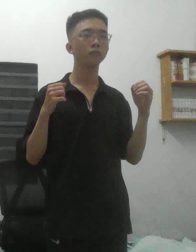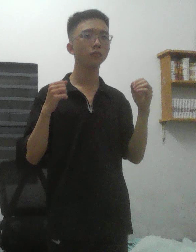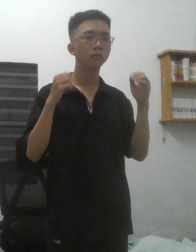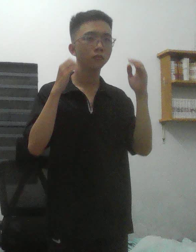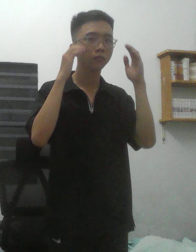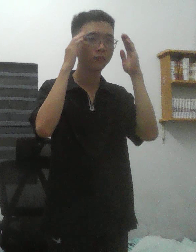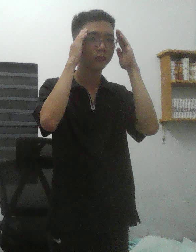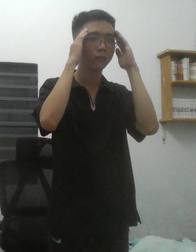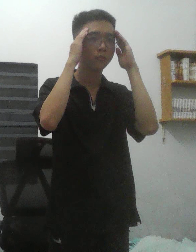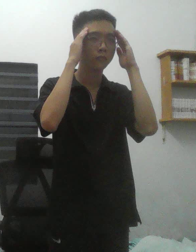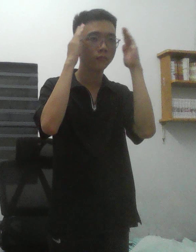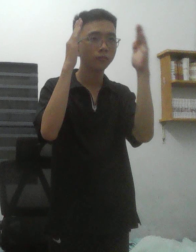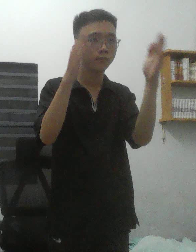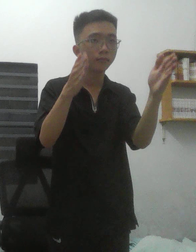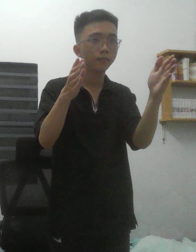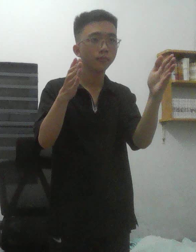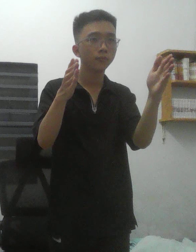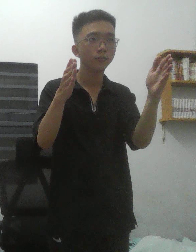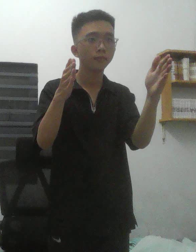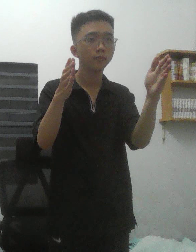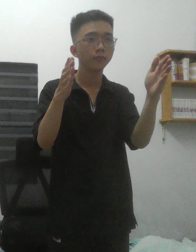quan tam